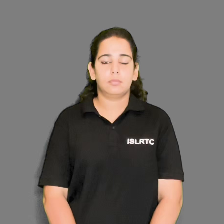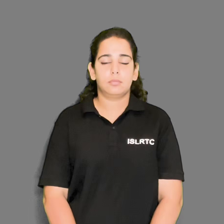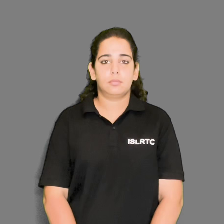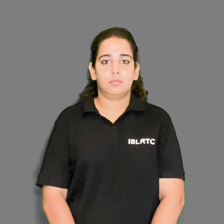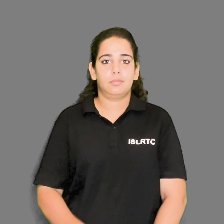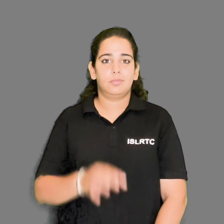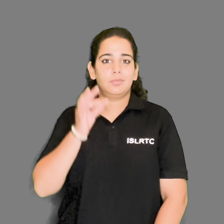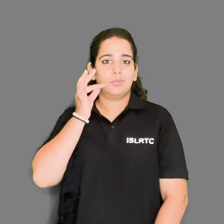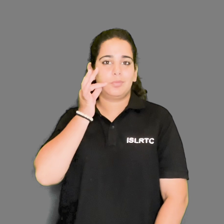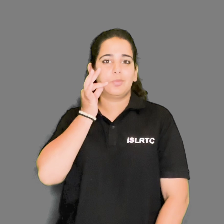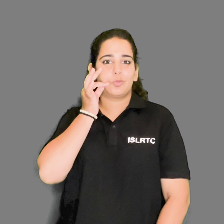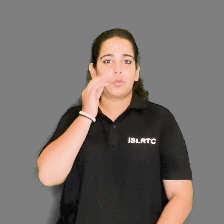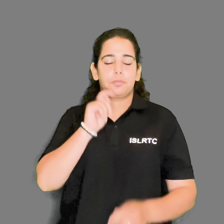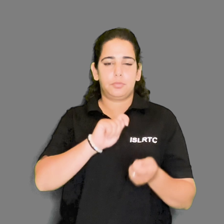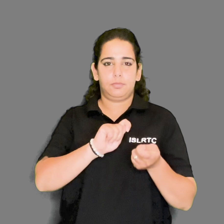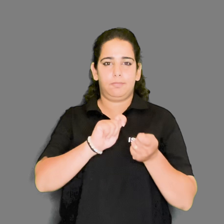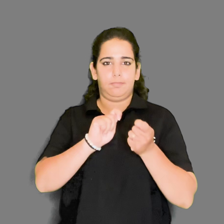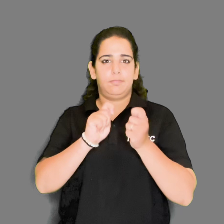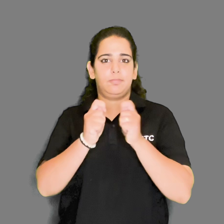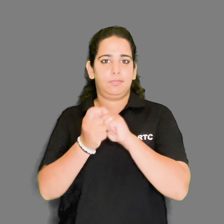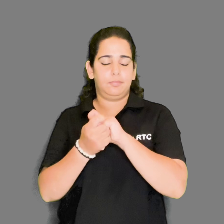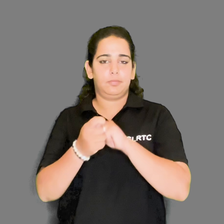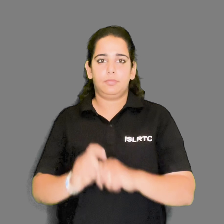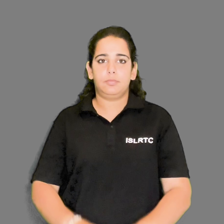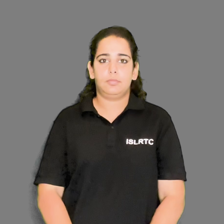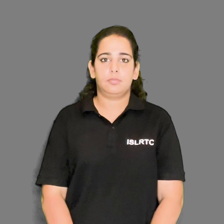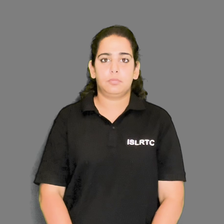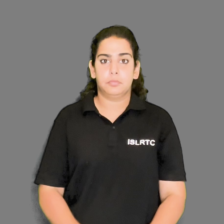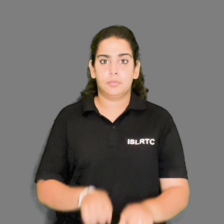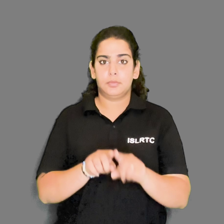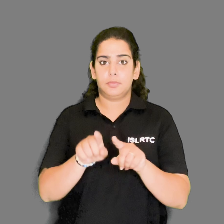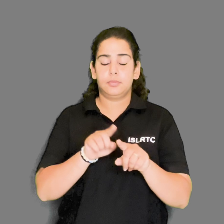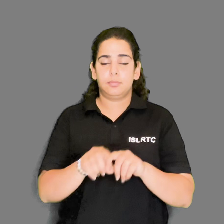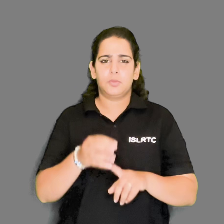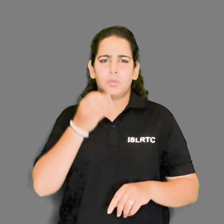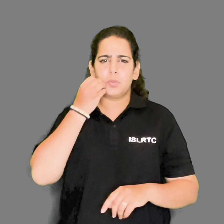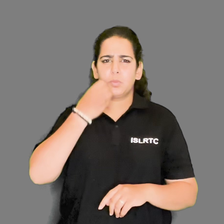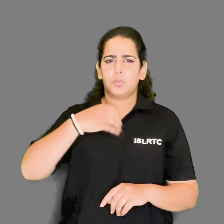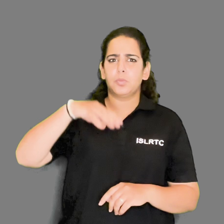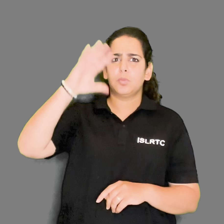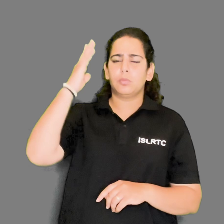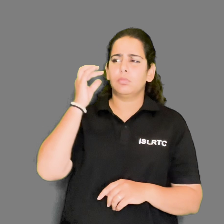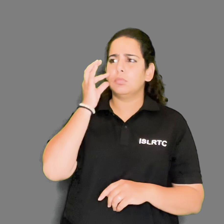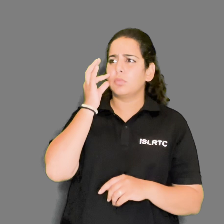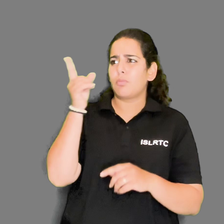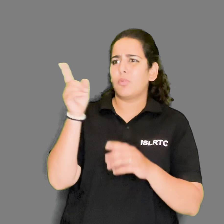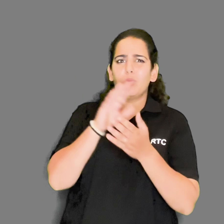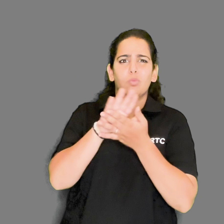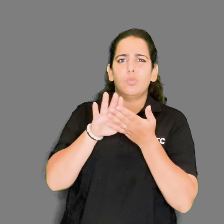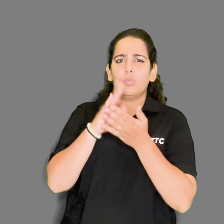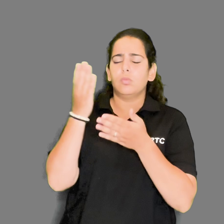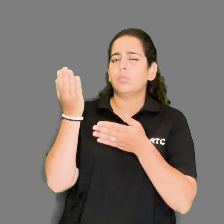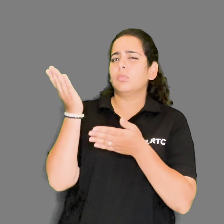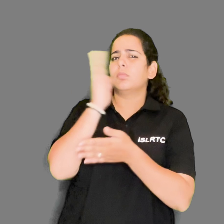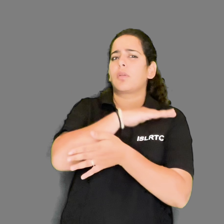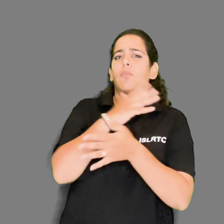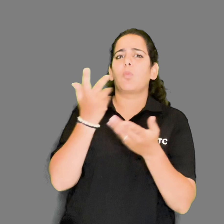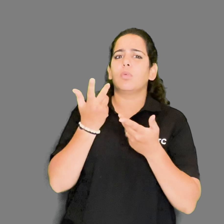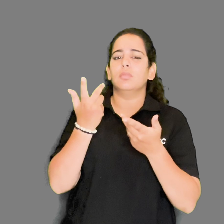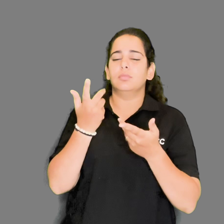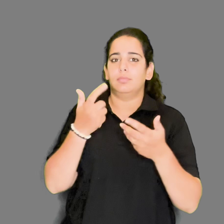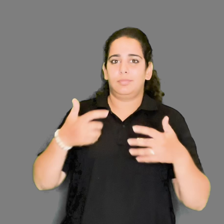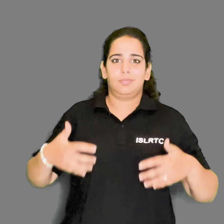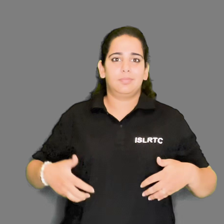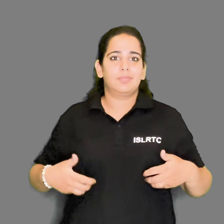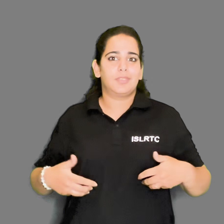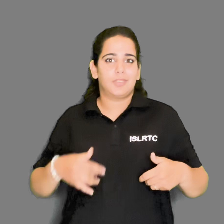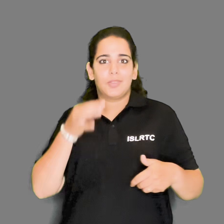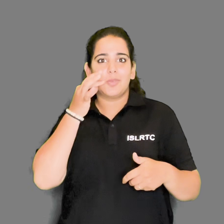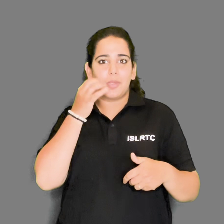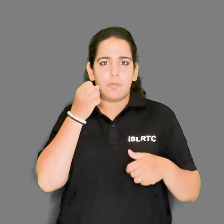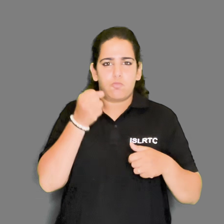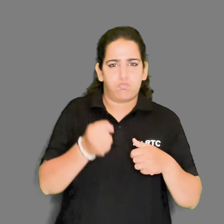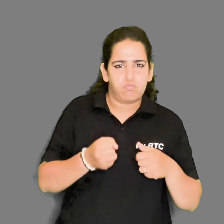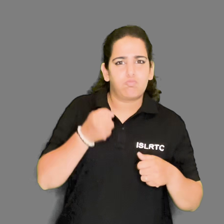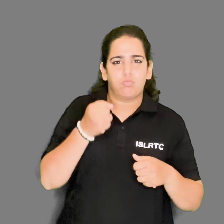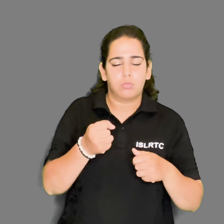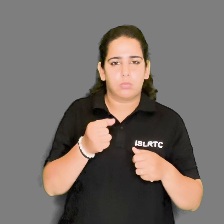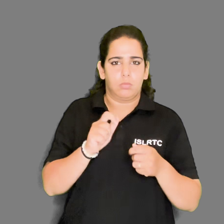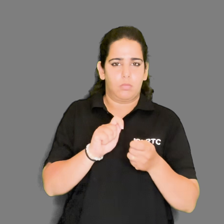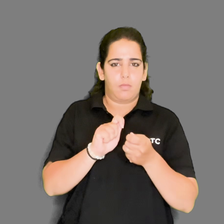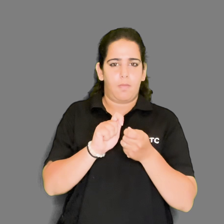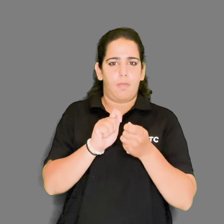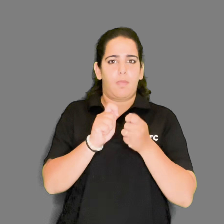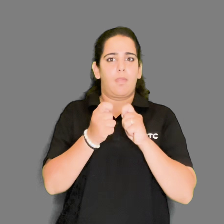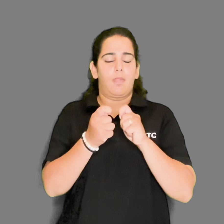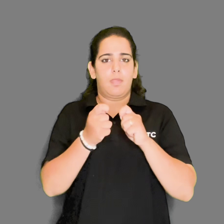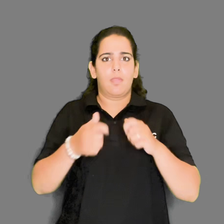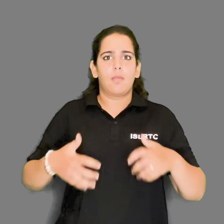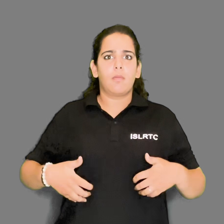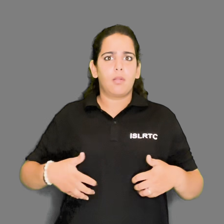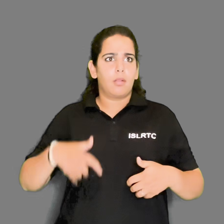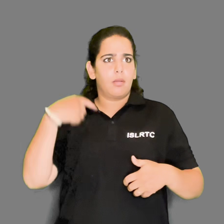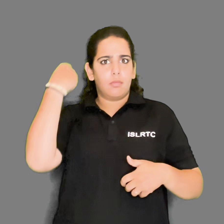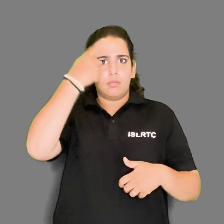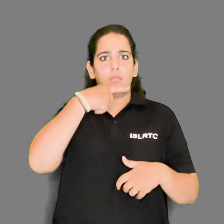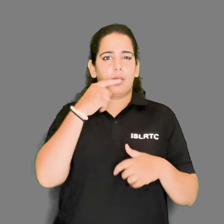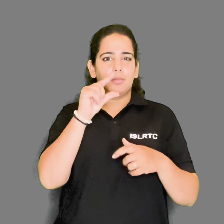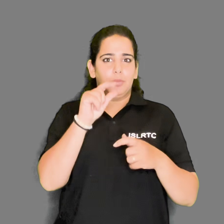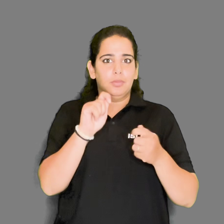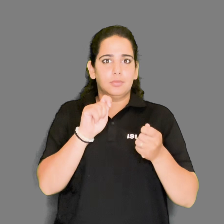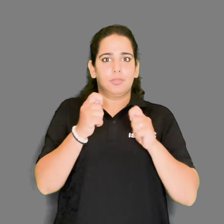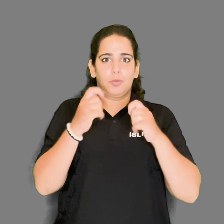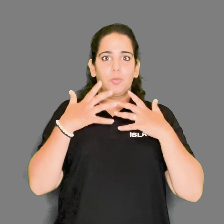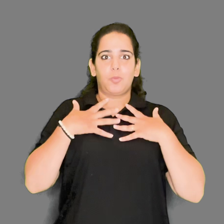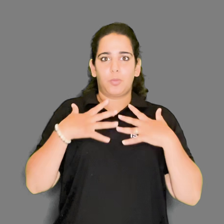Primitive relating to denoting or preserving the character of an early stage in the evolutionary or historical development of something